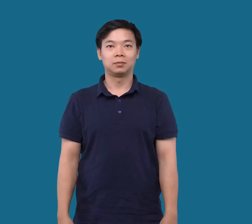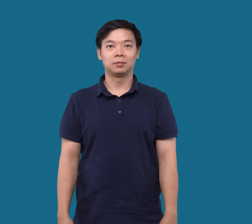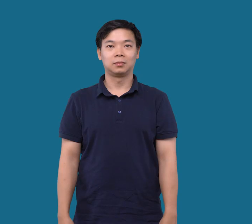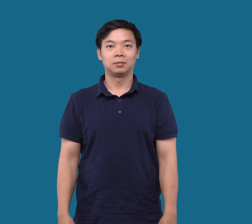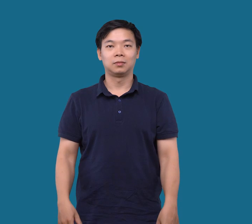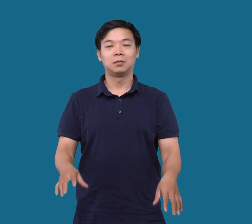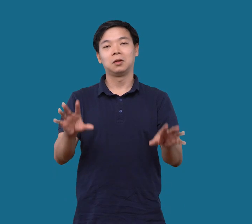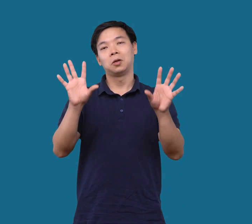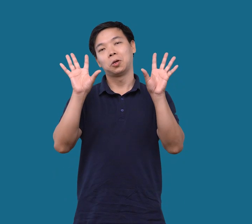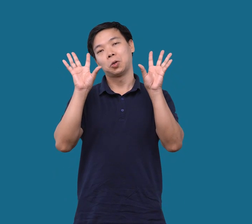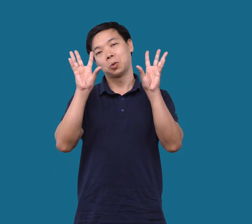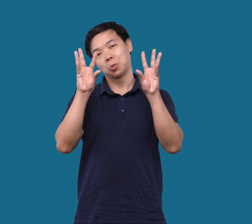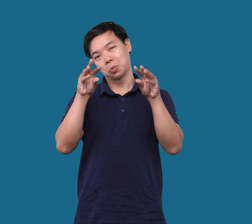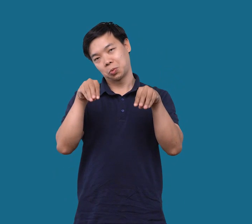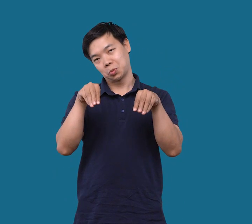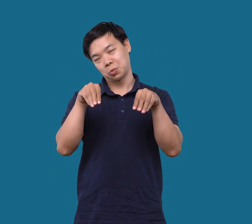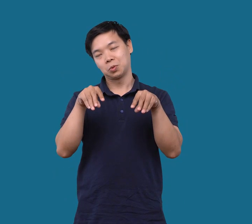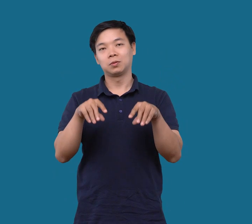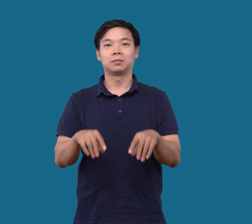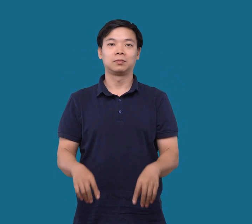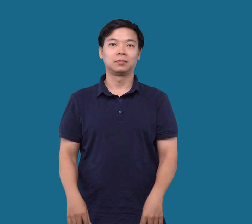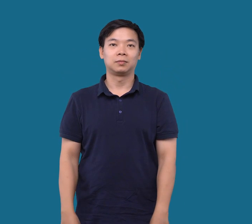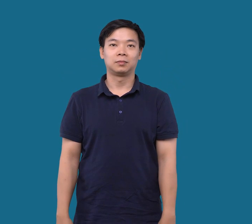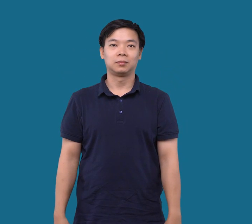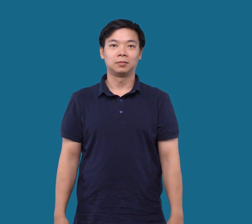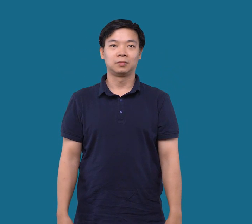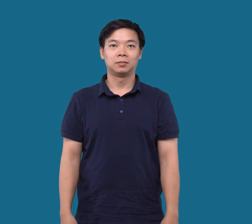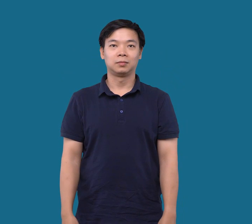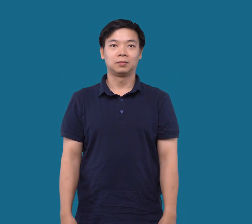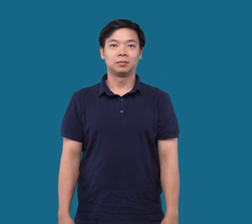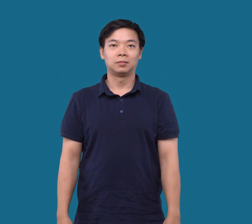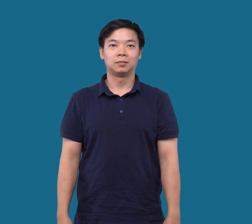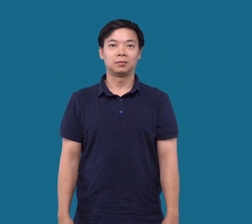khô héo